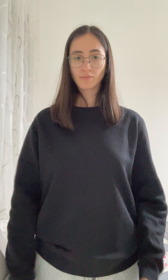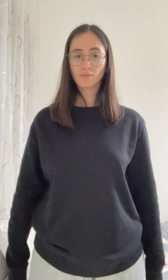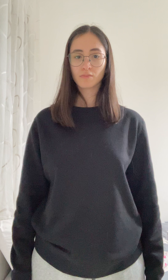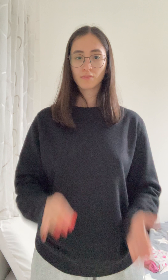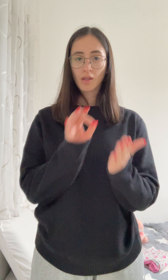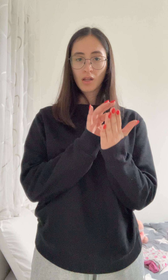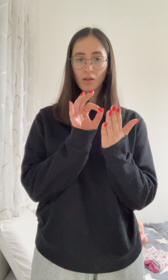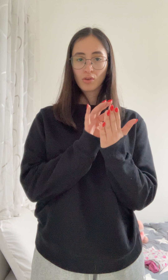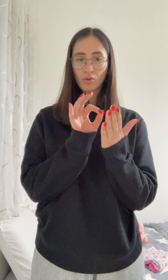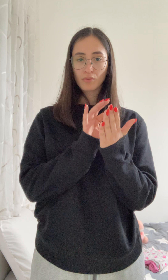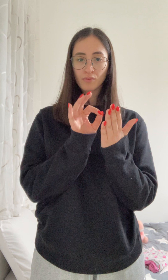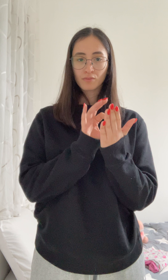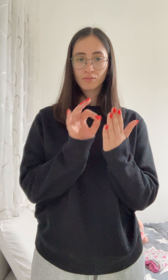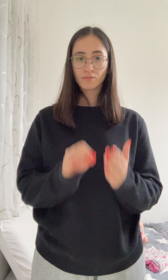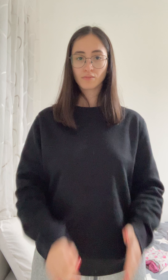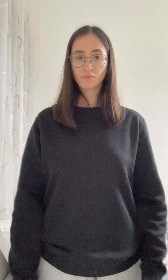לכתוב